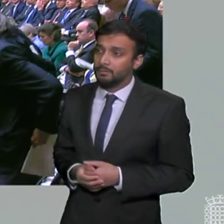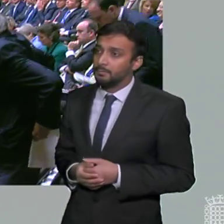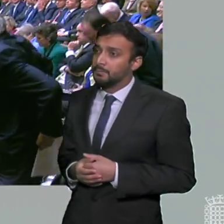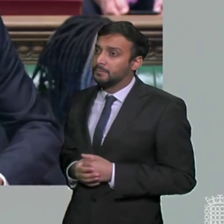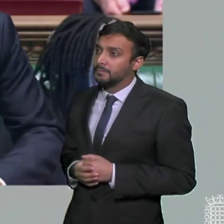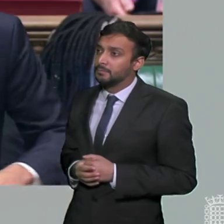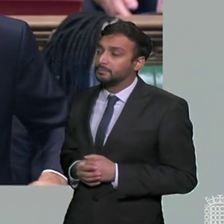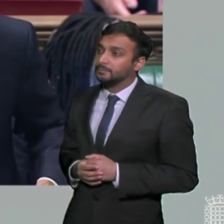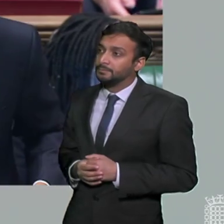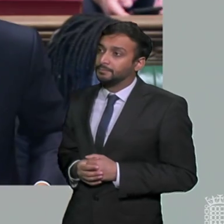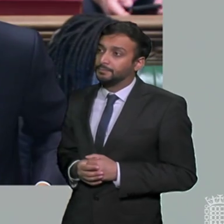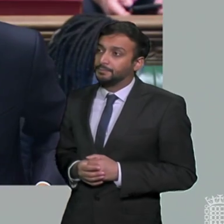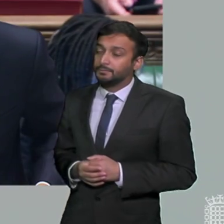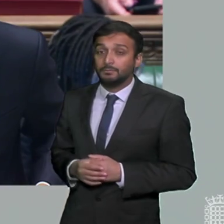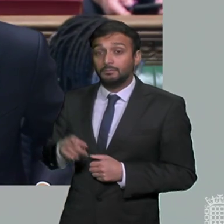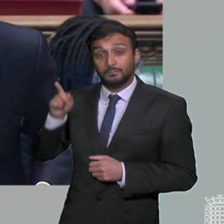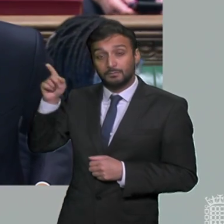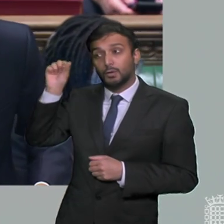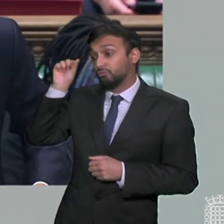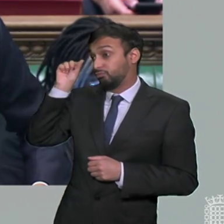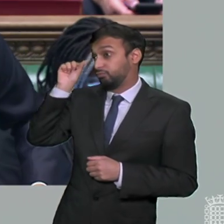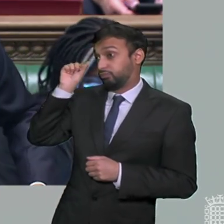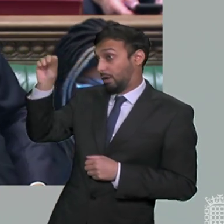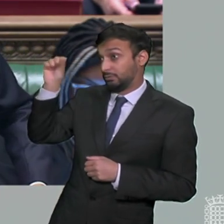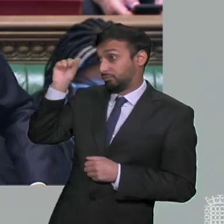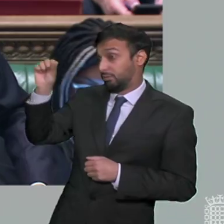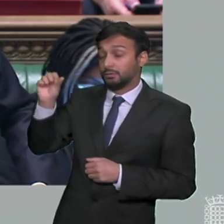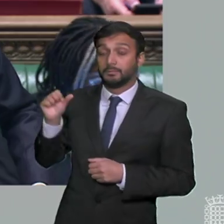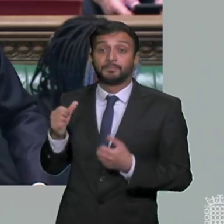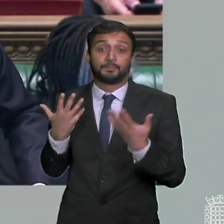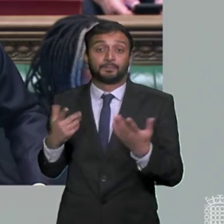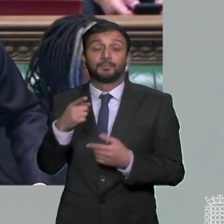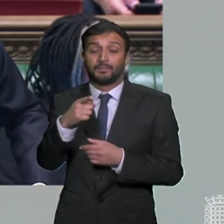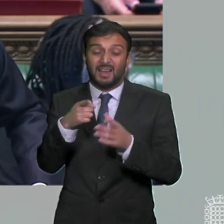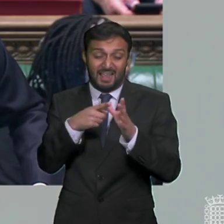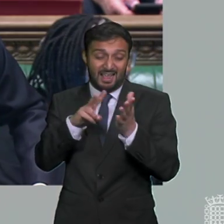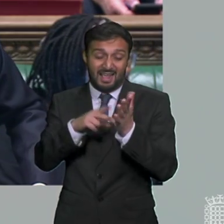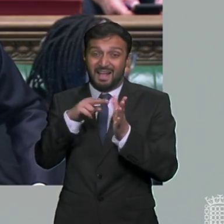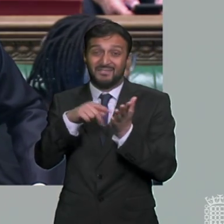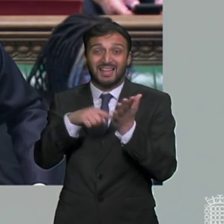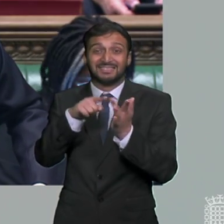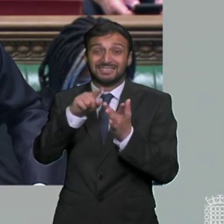My right honourable Friend is absolutely right about the unacceptable deterioration in the quality of Avanti’s service.